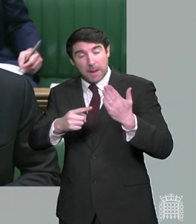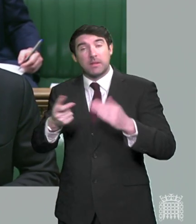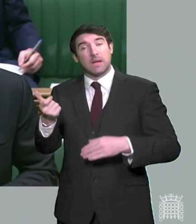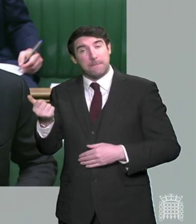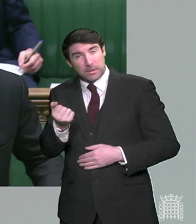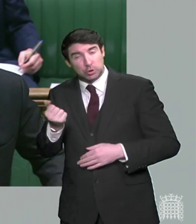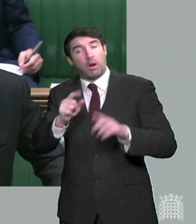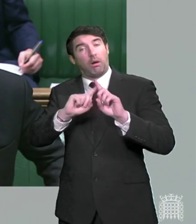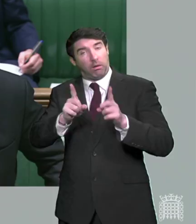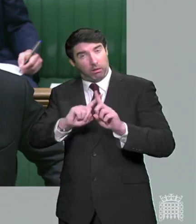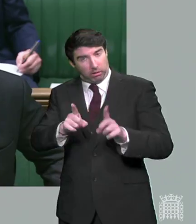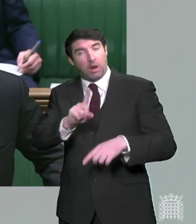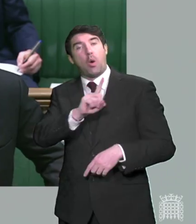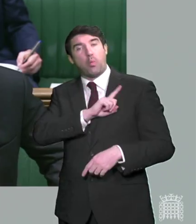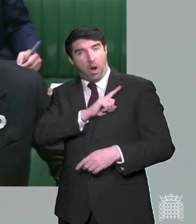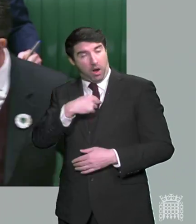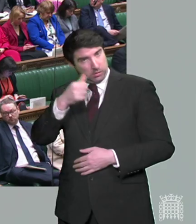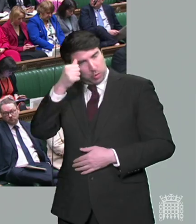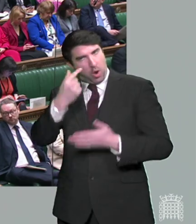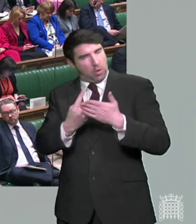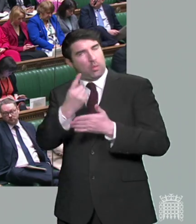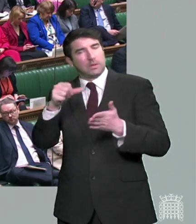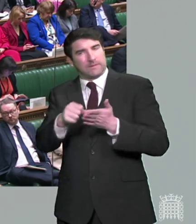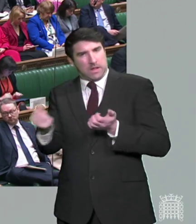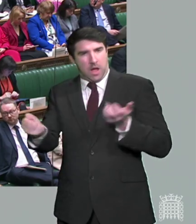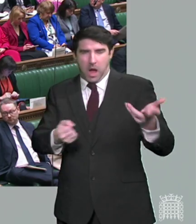We have delivered all that because, of course, we are agreed that the situation is serious.